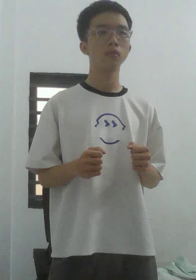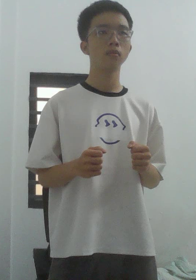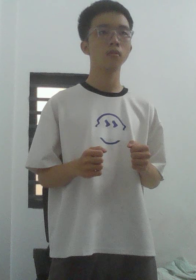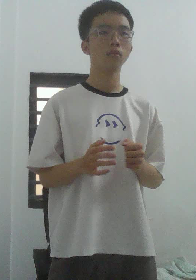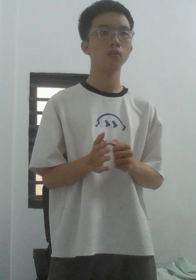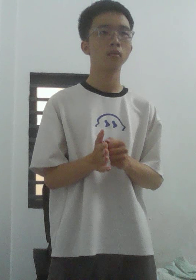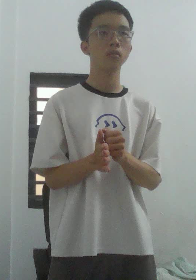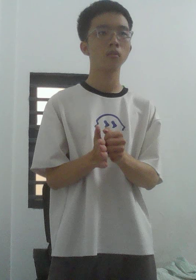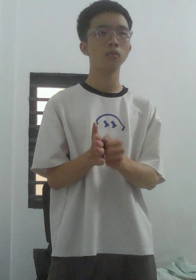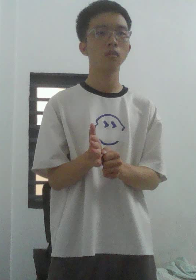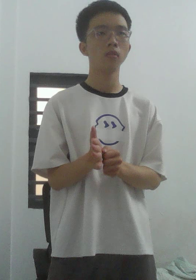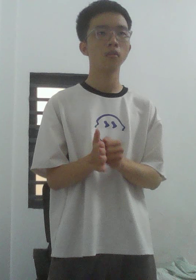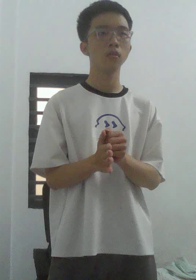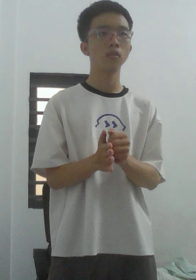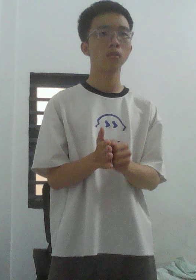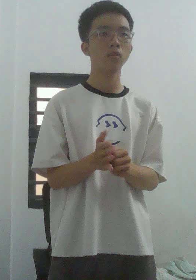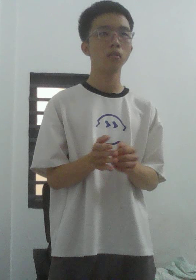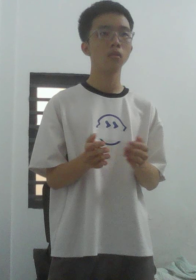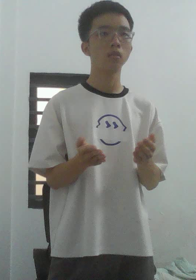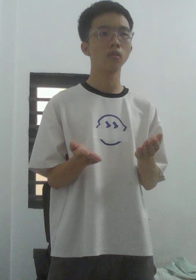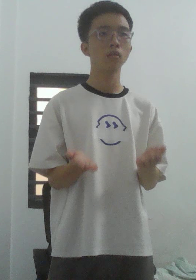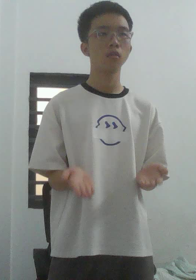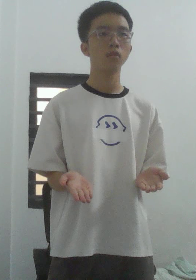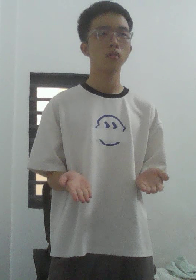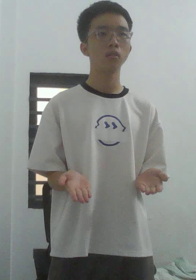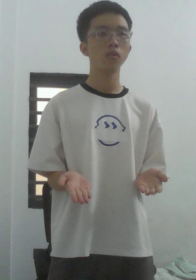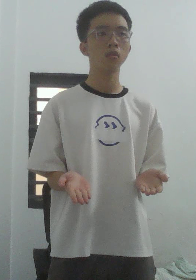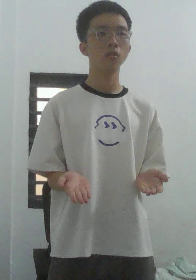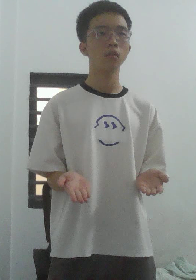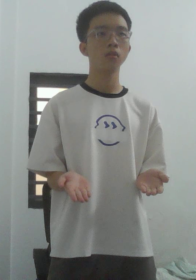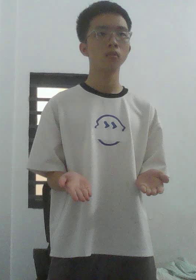thang nay